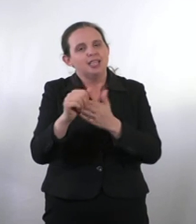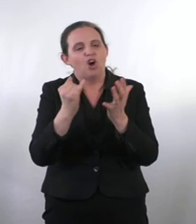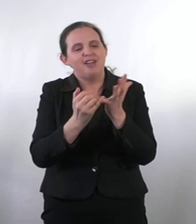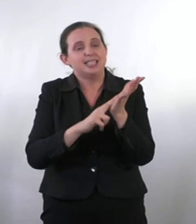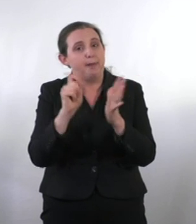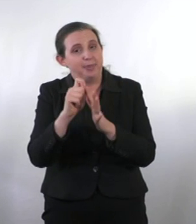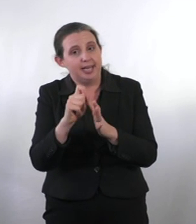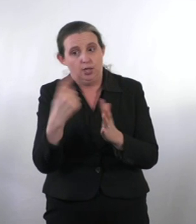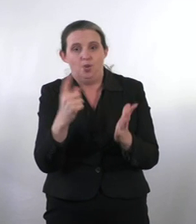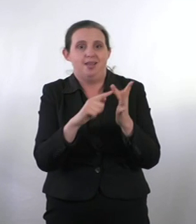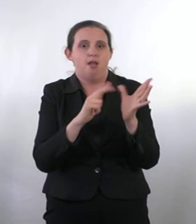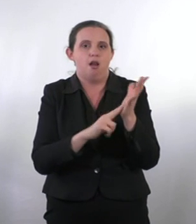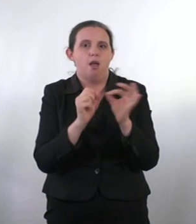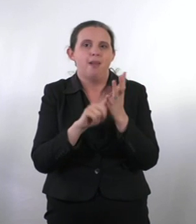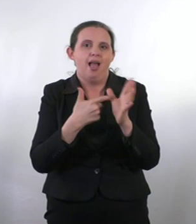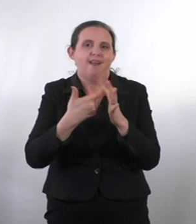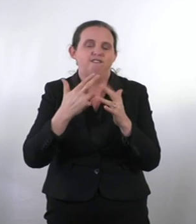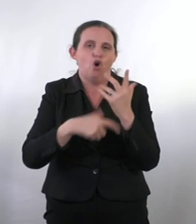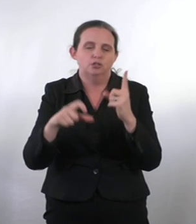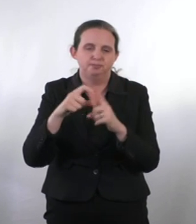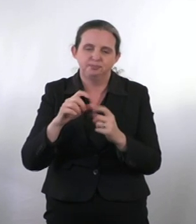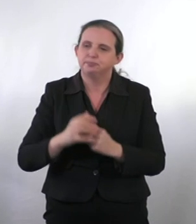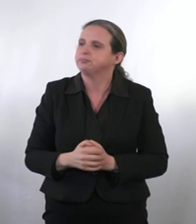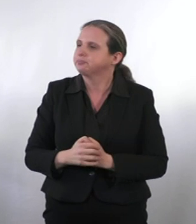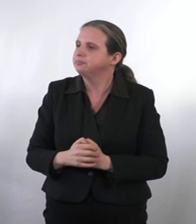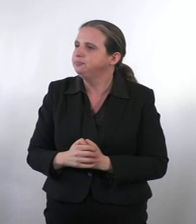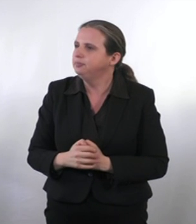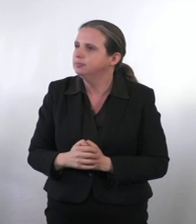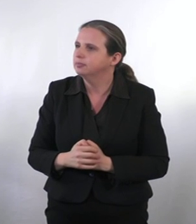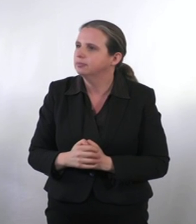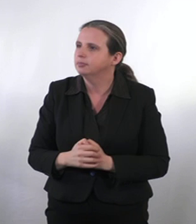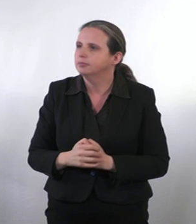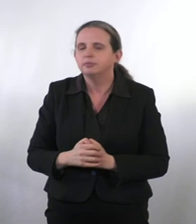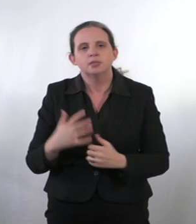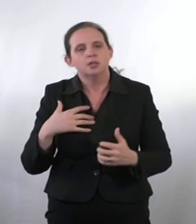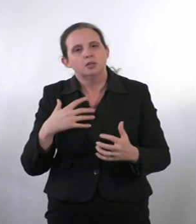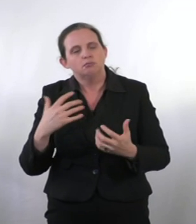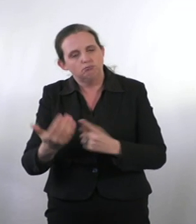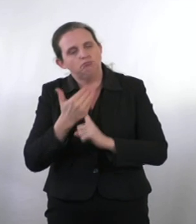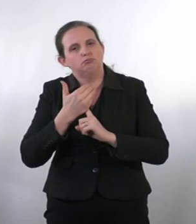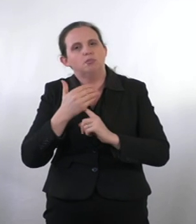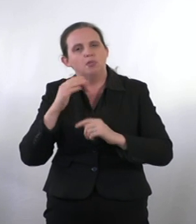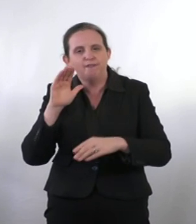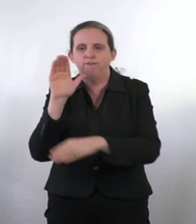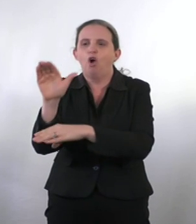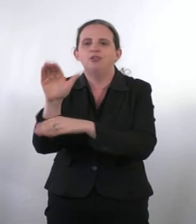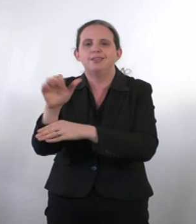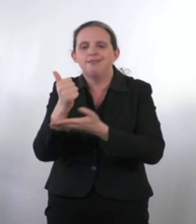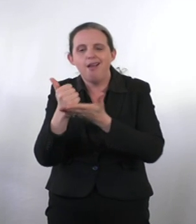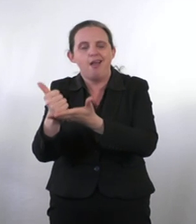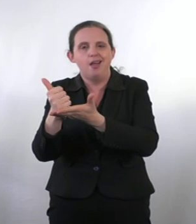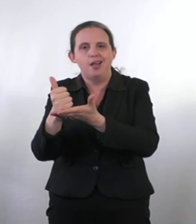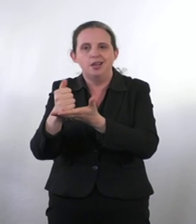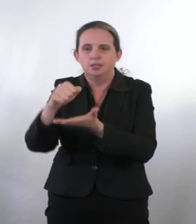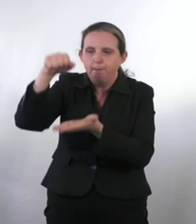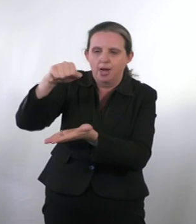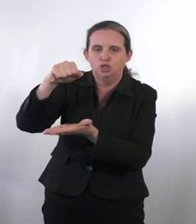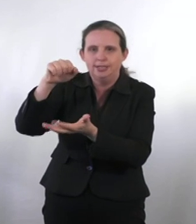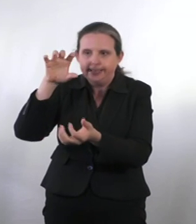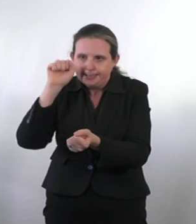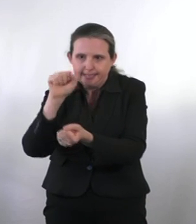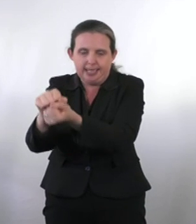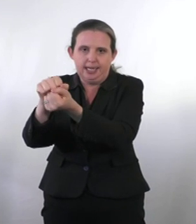Protecting the foreign aid budget has long been a source of unity and agreement across this House and across the four nations of the United Kingdom.